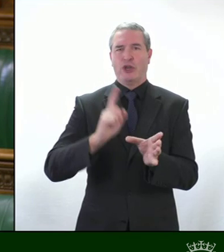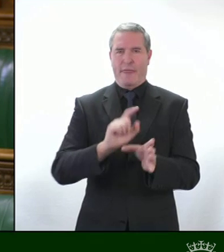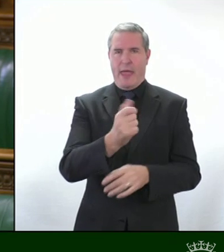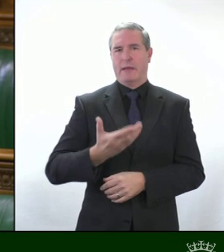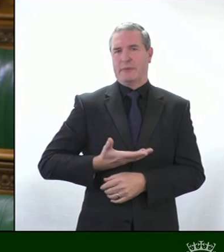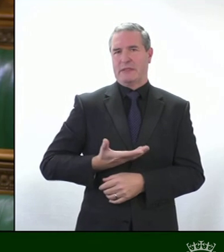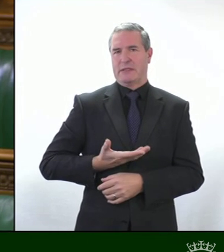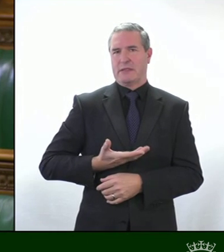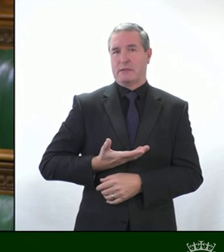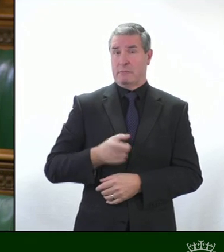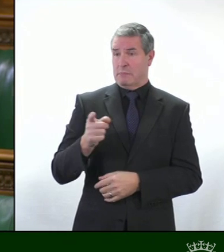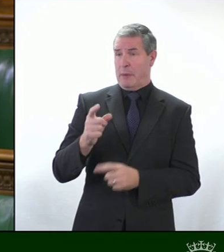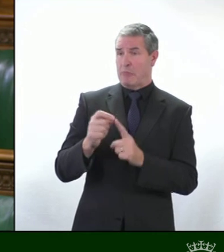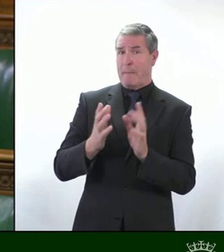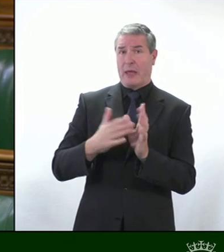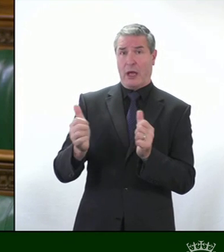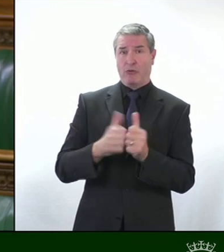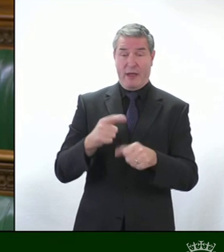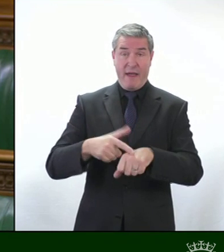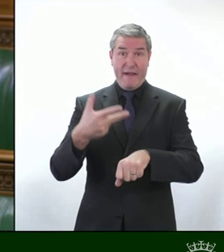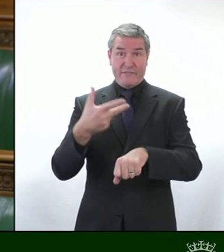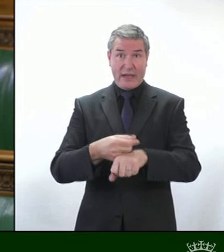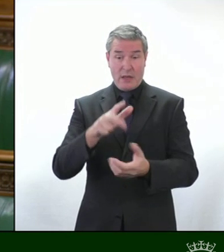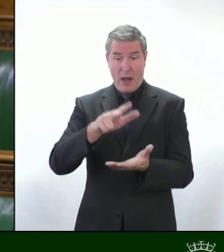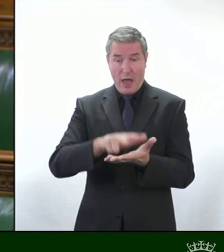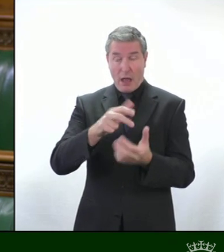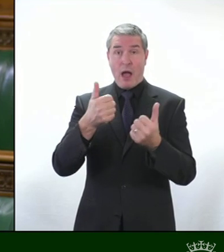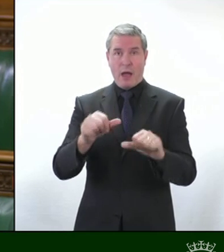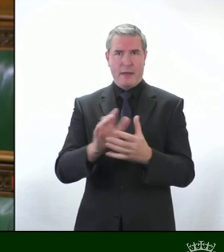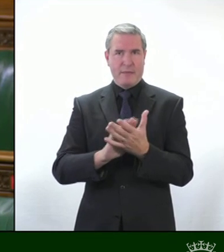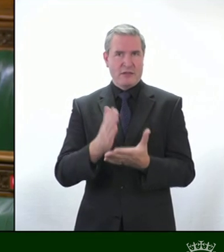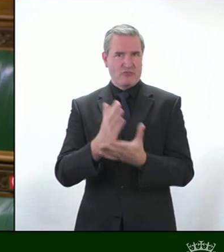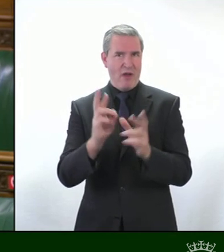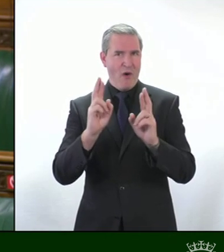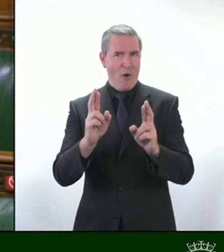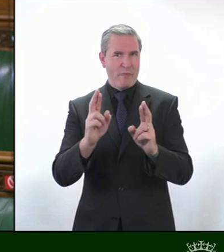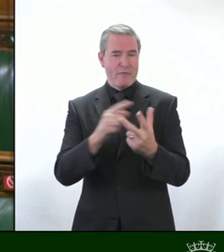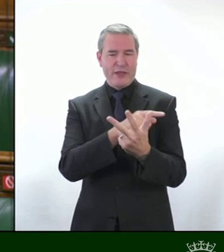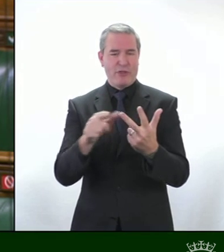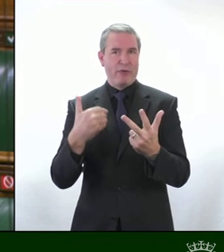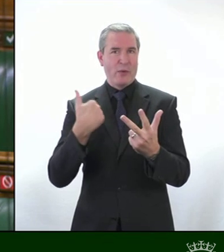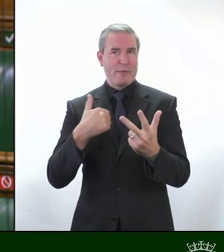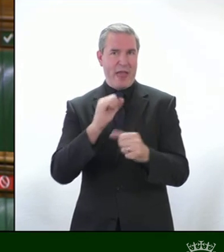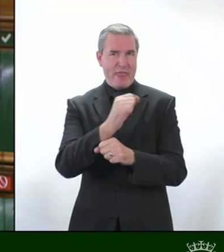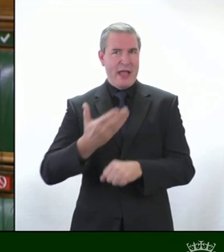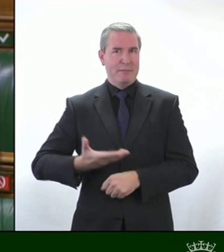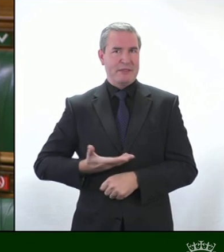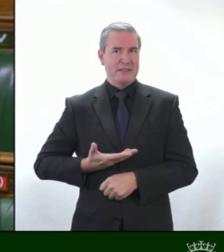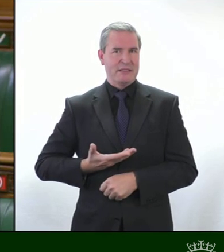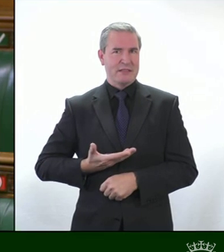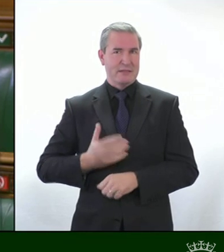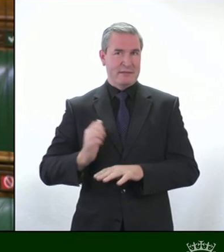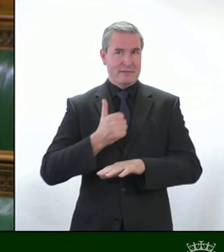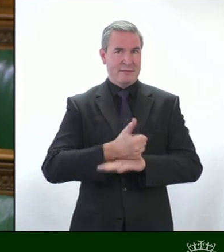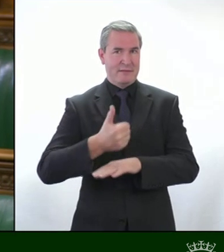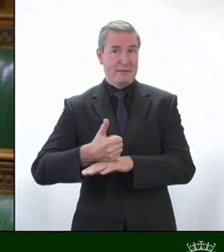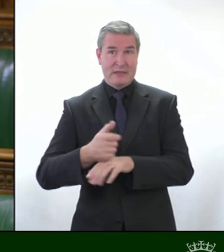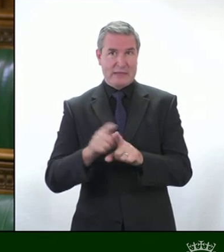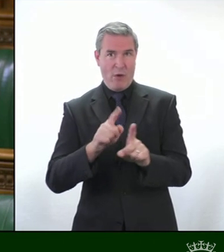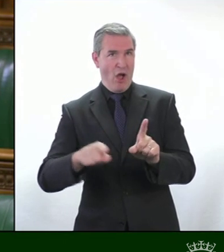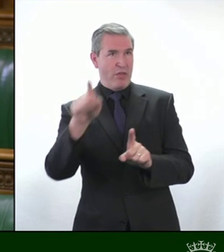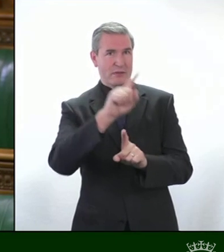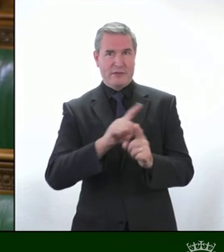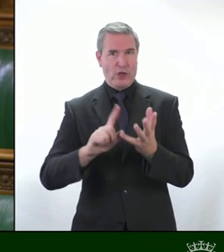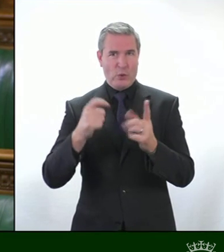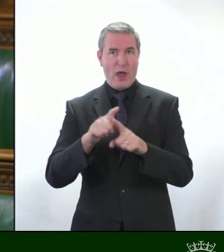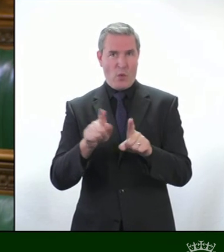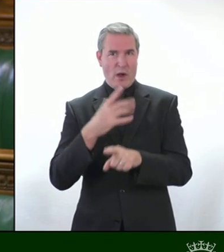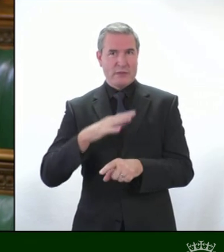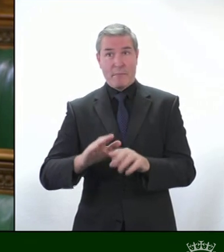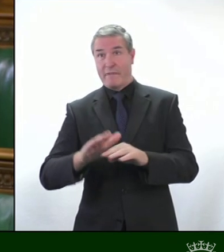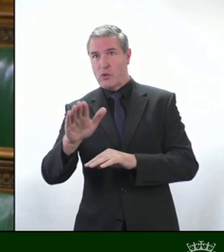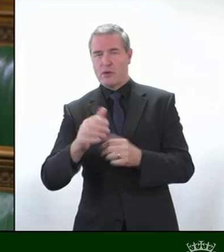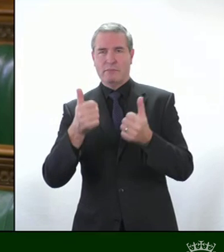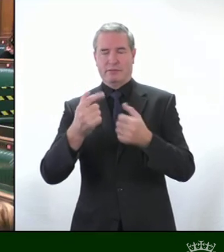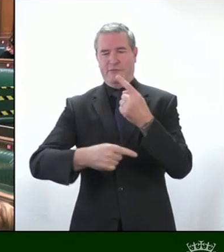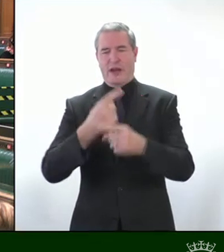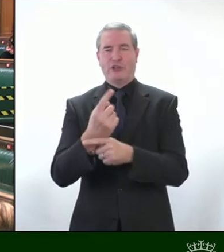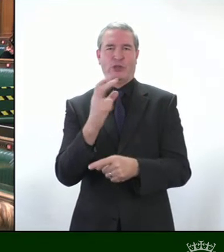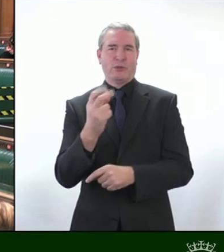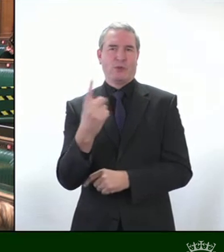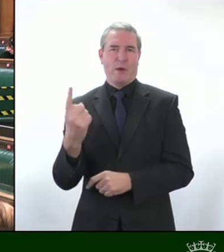Does he agree that this news of a vaccine and its licensing gives real hope to these three women, these three entrepreneurs, and thousands like them—hope for a better 2021 ?